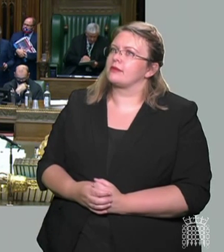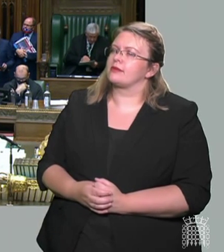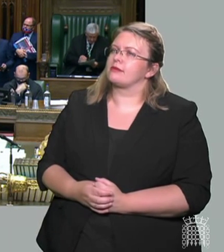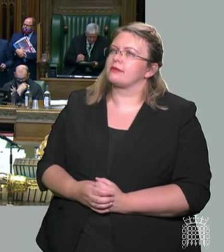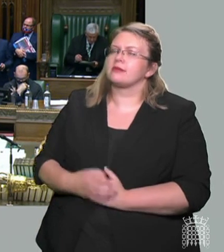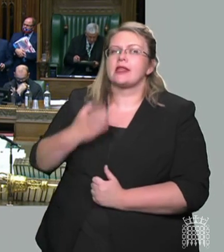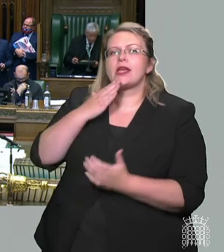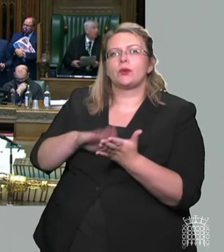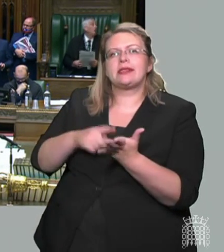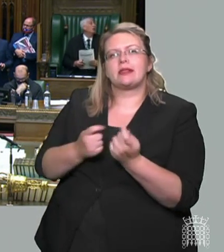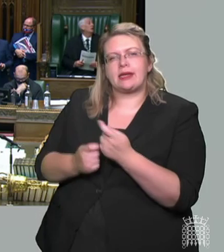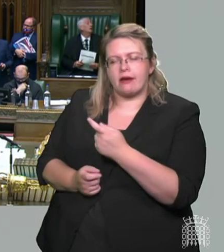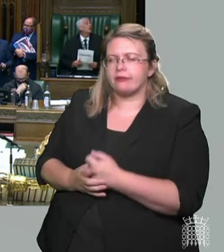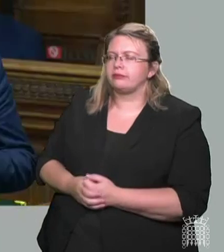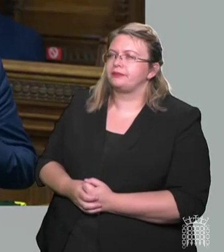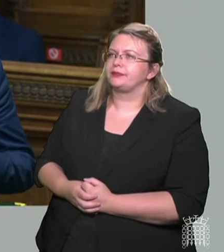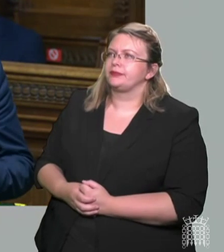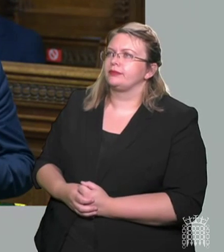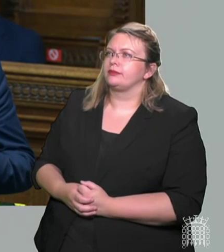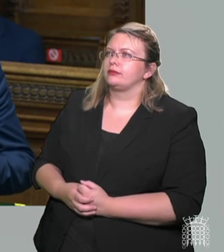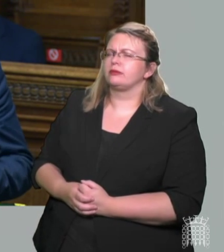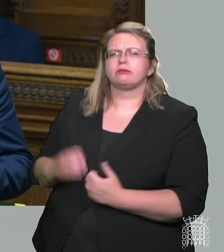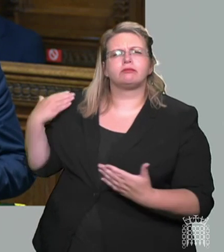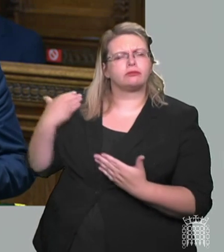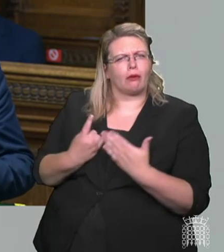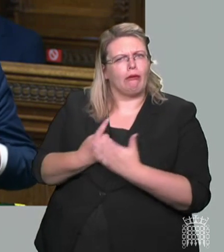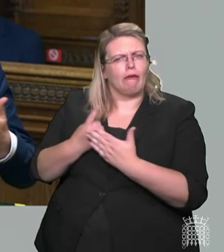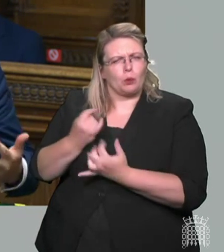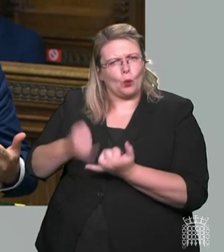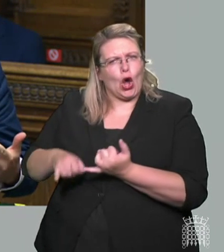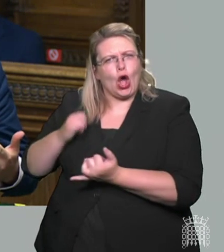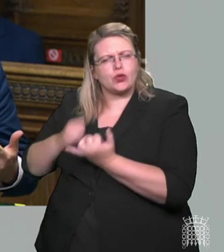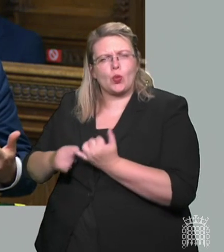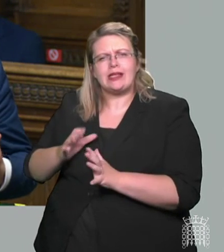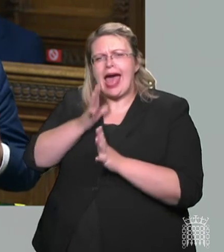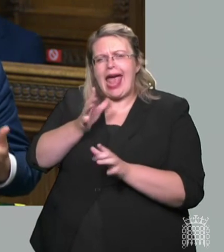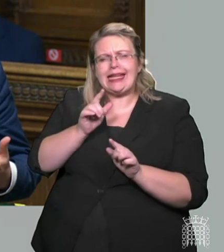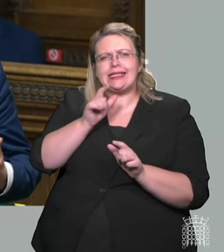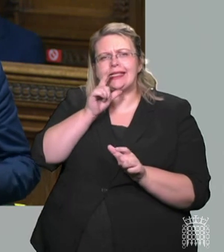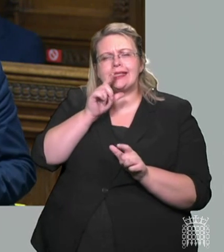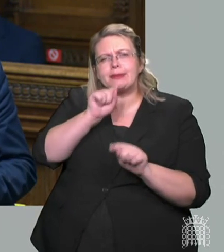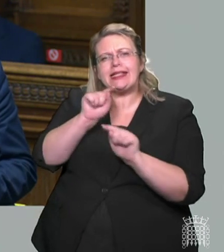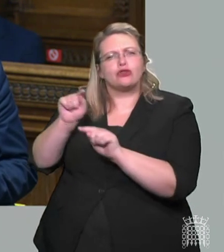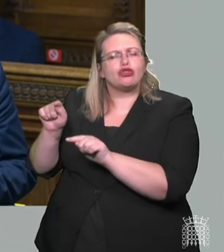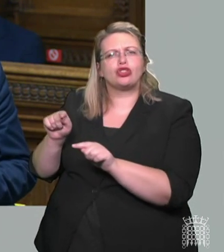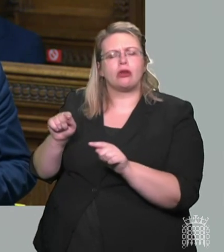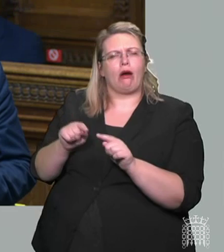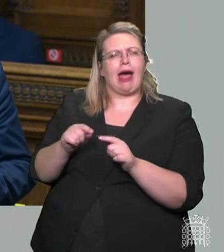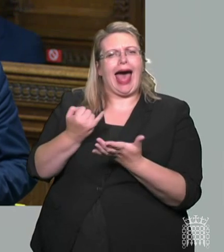Over the past few years, we have seen the proliferation of hate speech, harmful content and anti-vaccine conspiracy theories on social media.